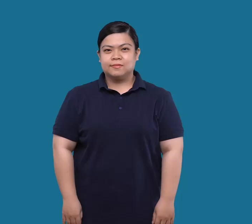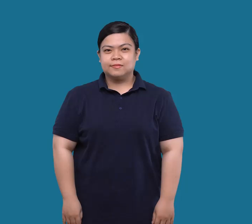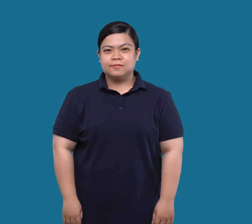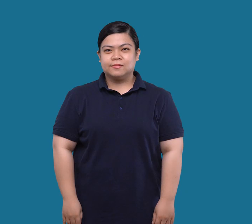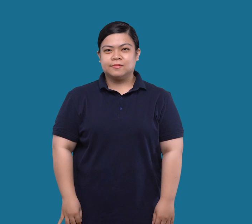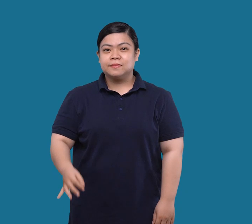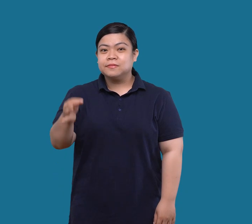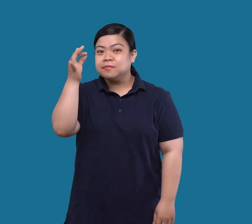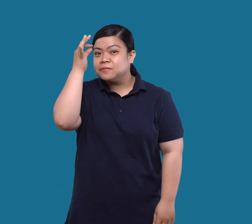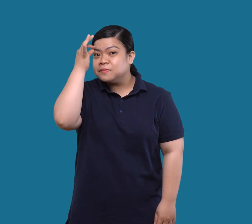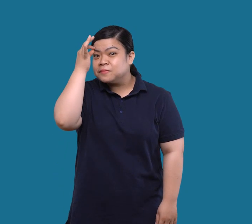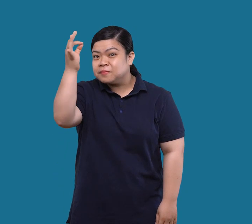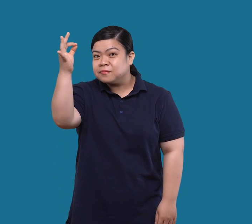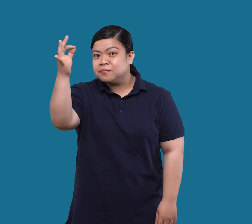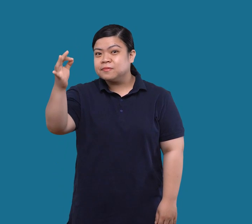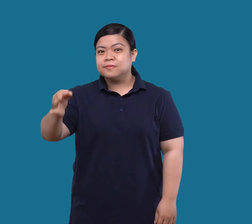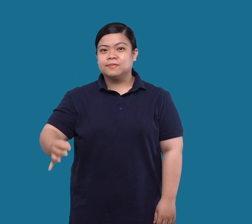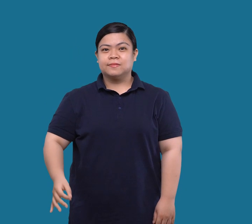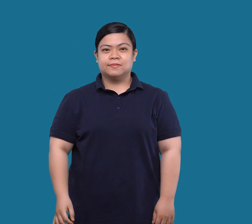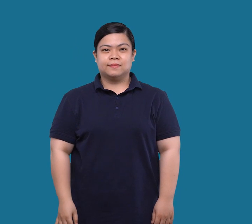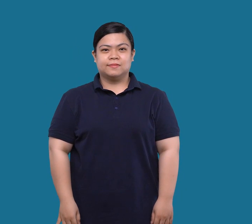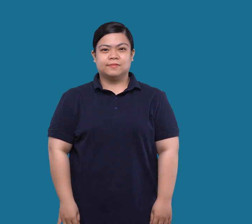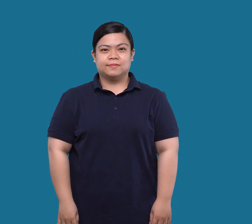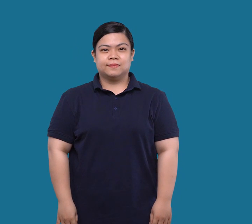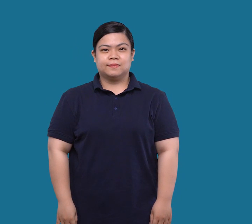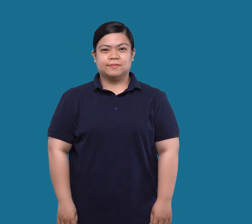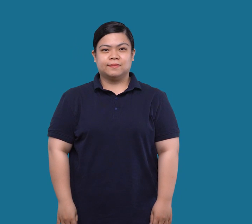nhổ lông mày